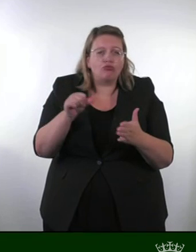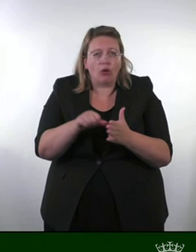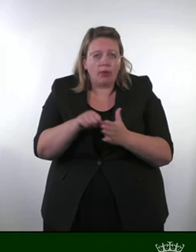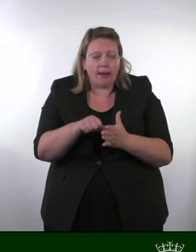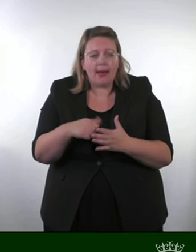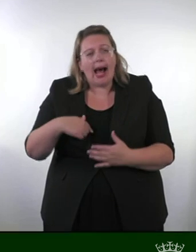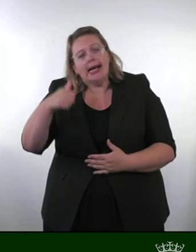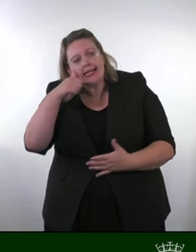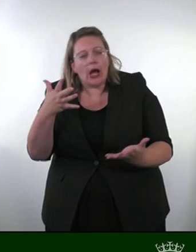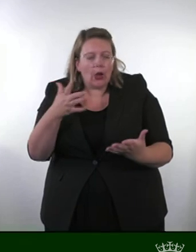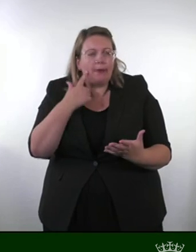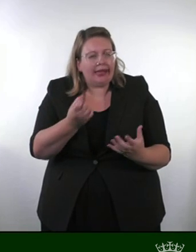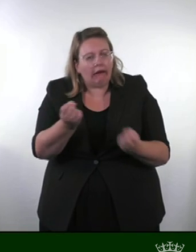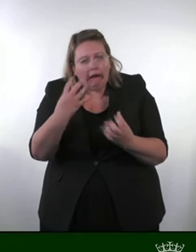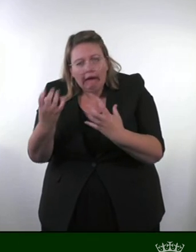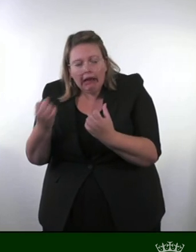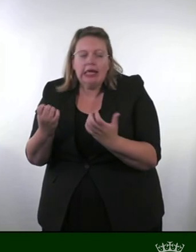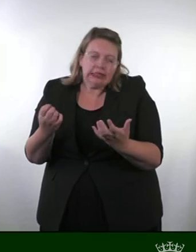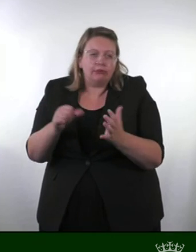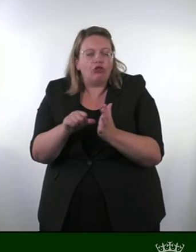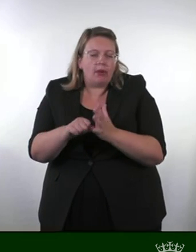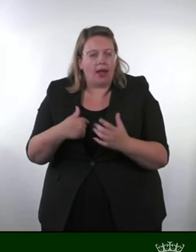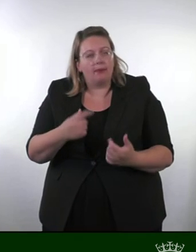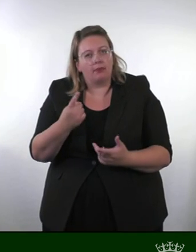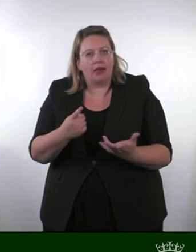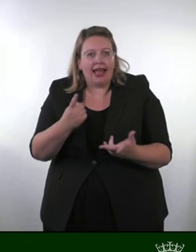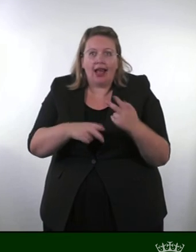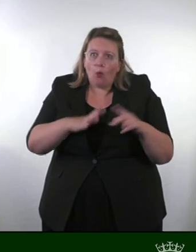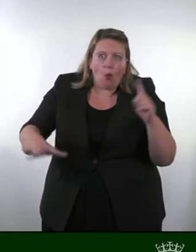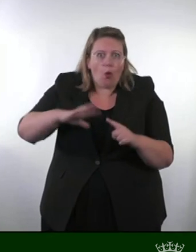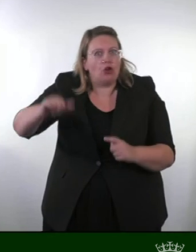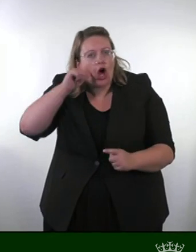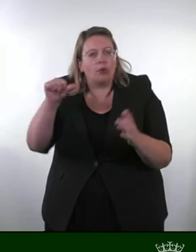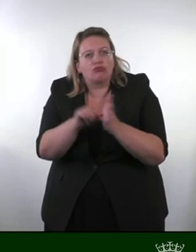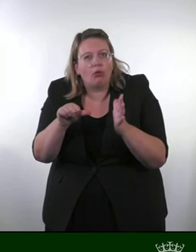We have been getting hundreds of examples of people being sent all over the place or being told there is no test.